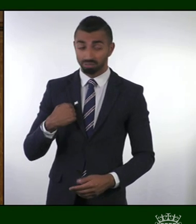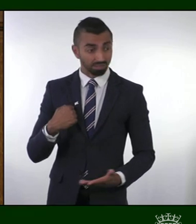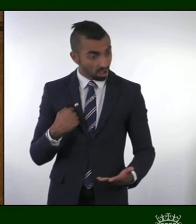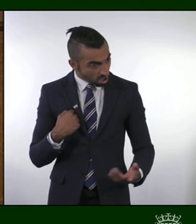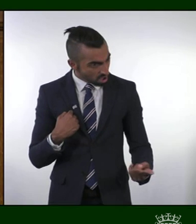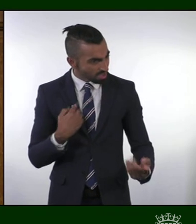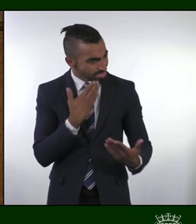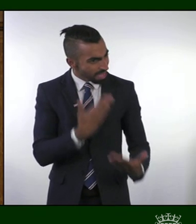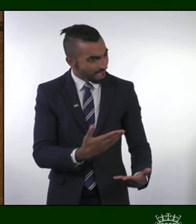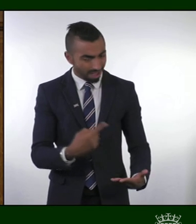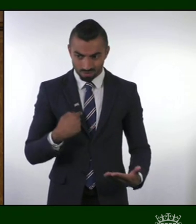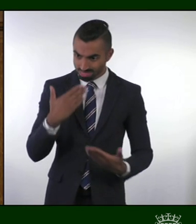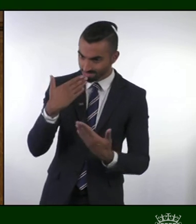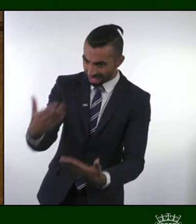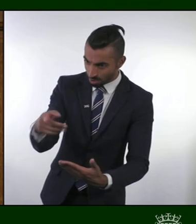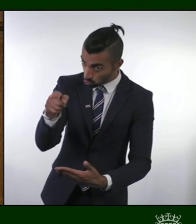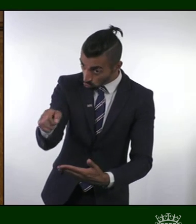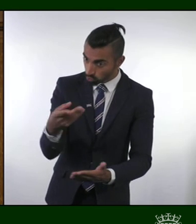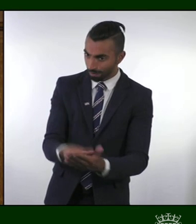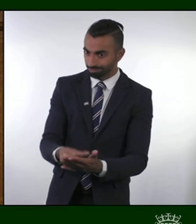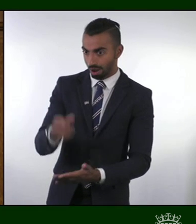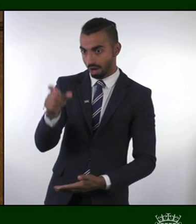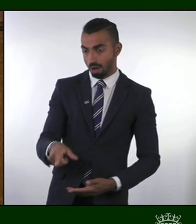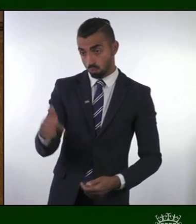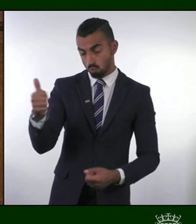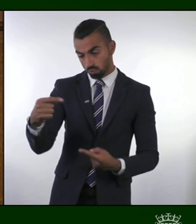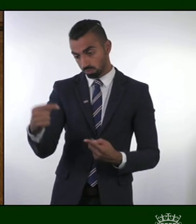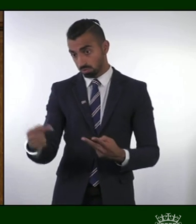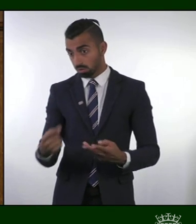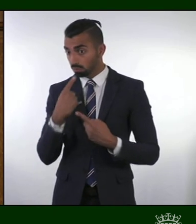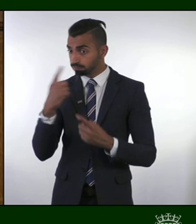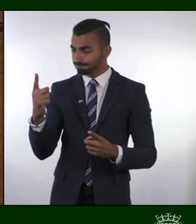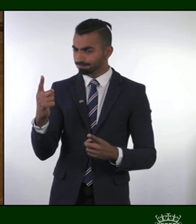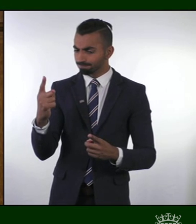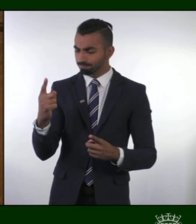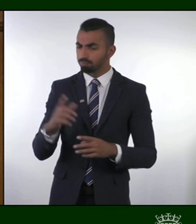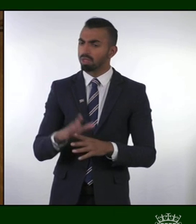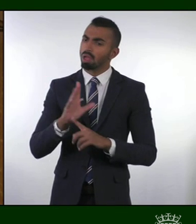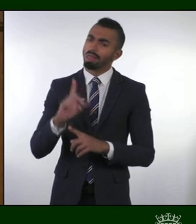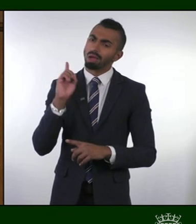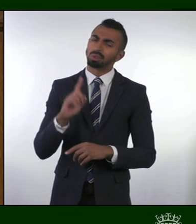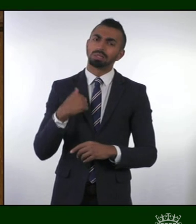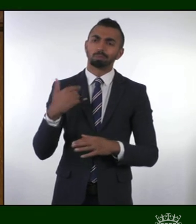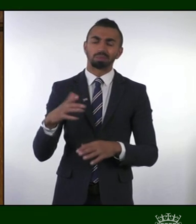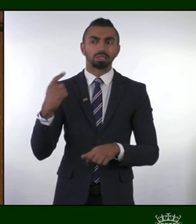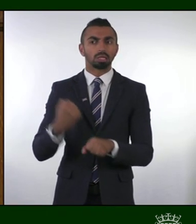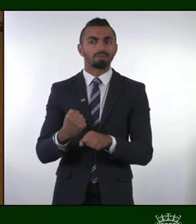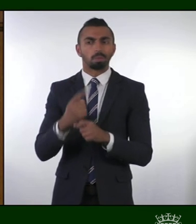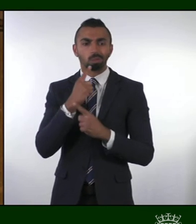Last week, the Prime Minister told us from the Dispatch Box that the Government were going to invest massively in hydrogen power.